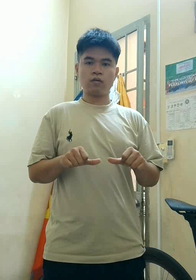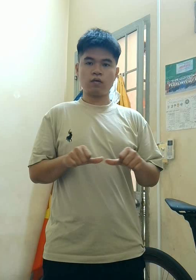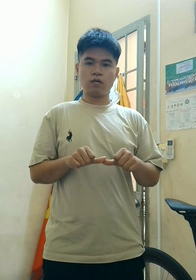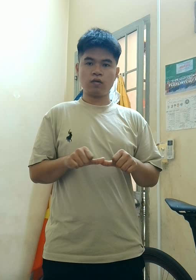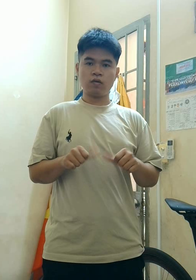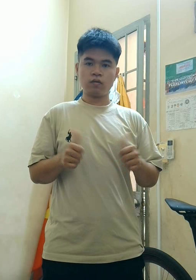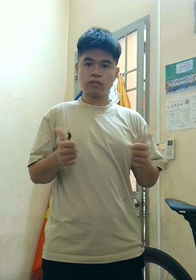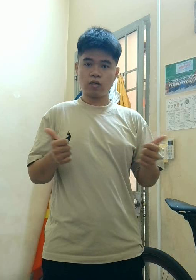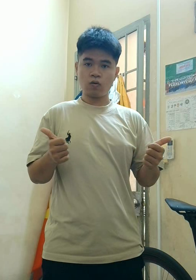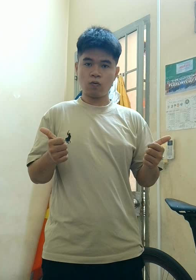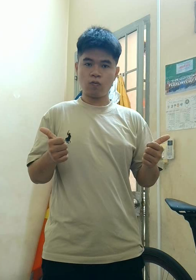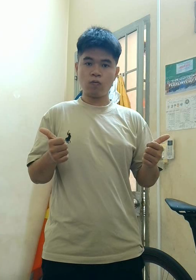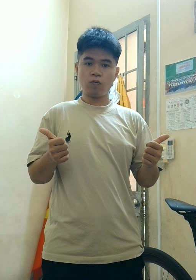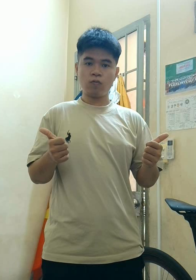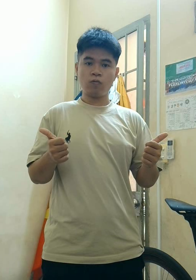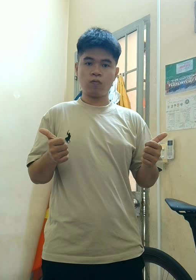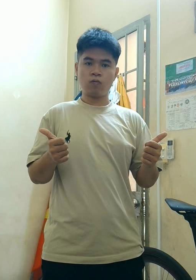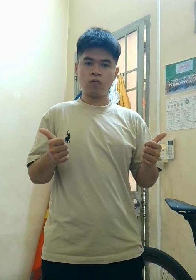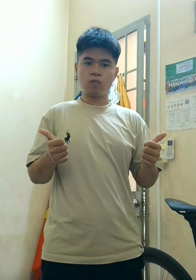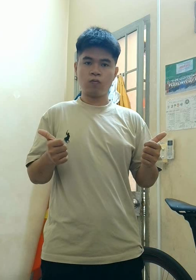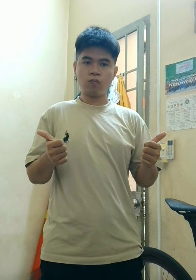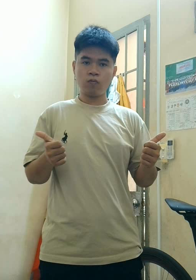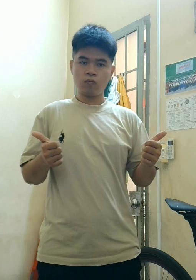o dau